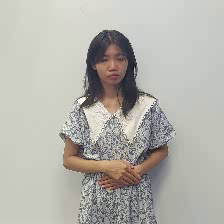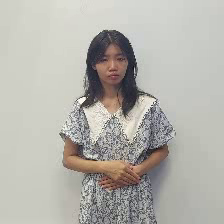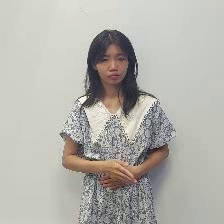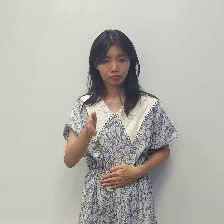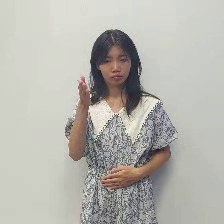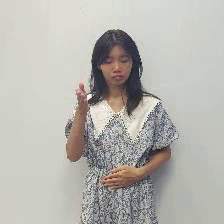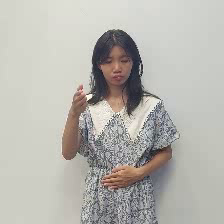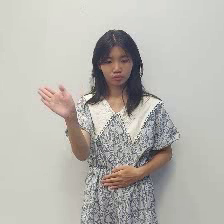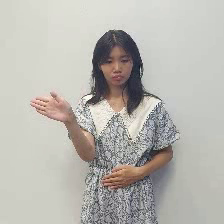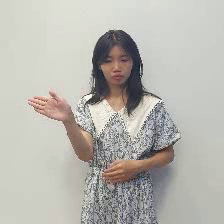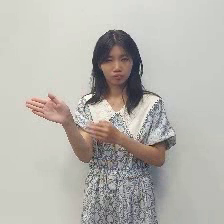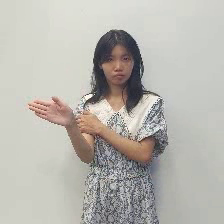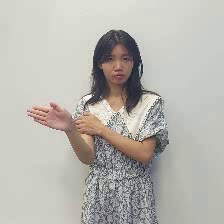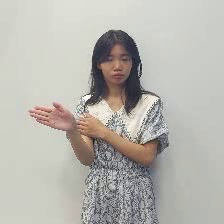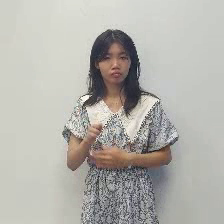Rẽ phải